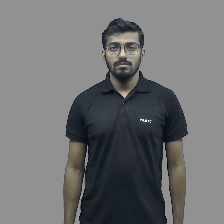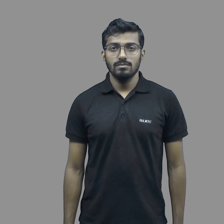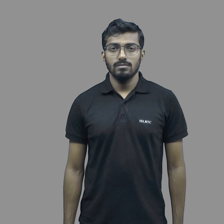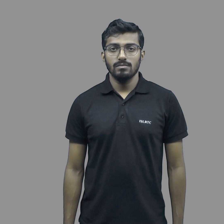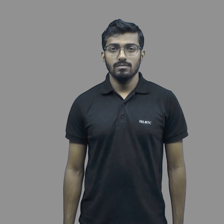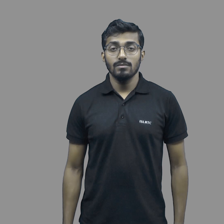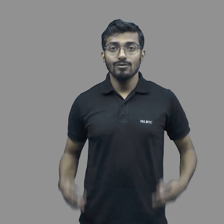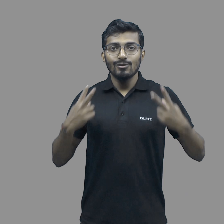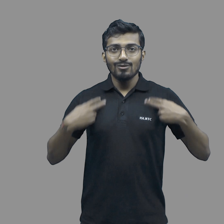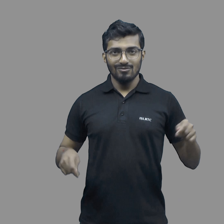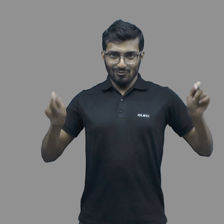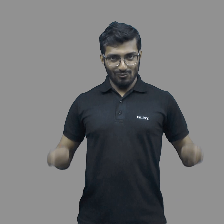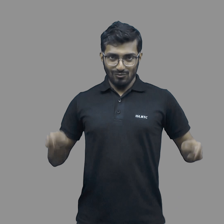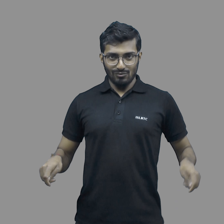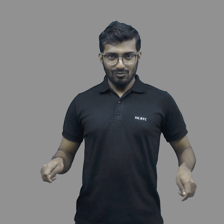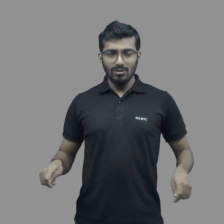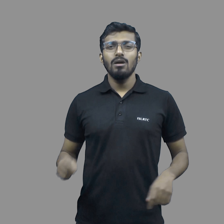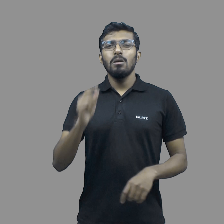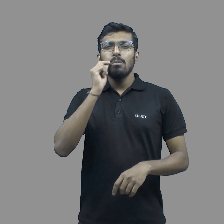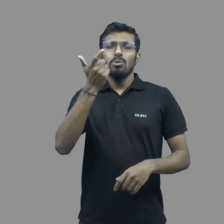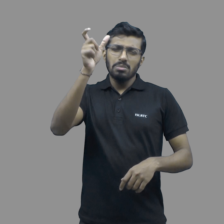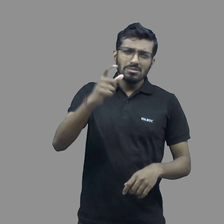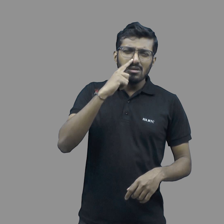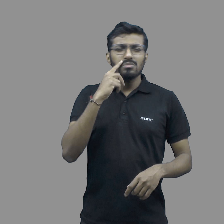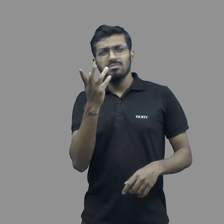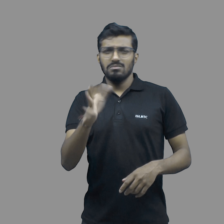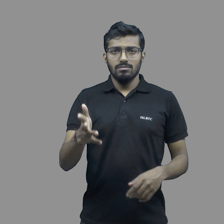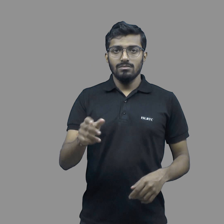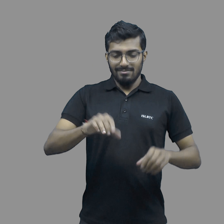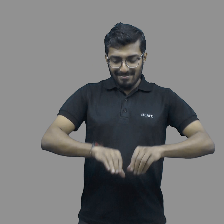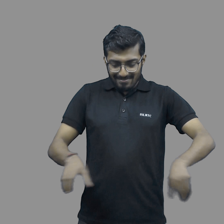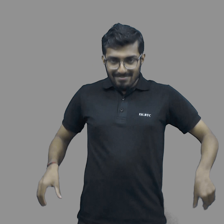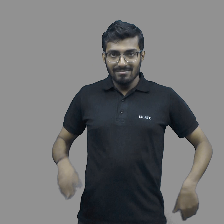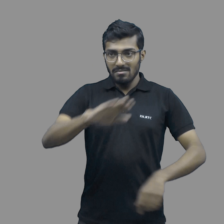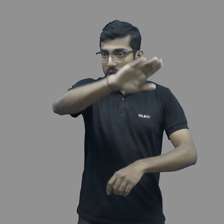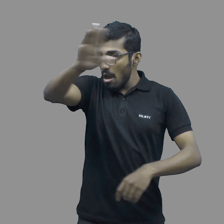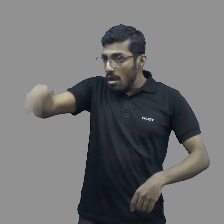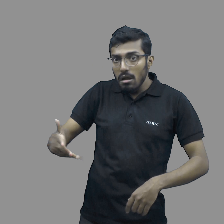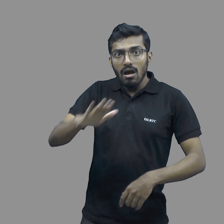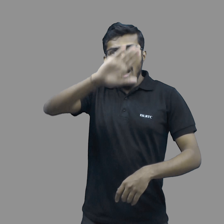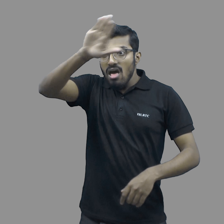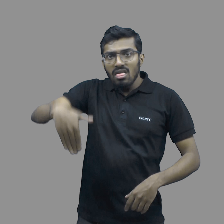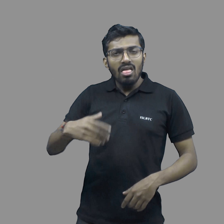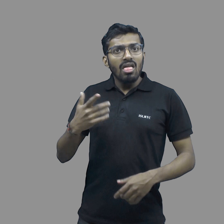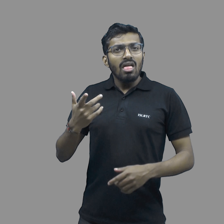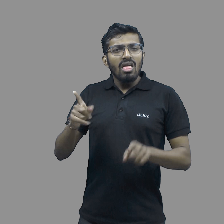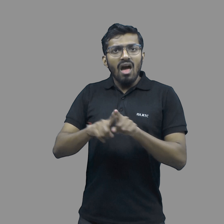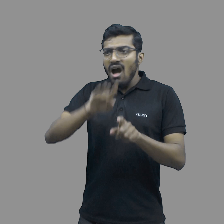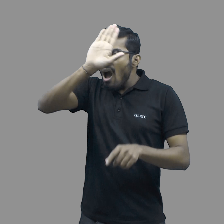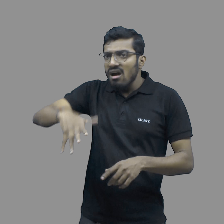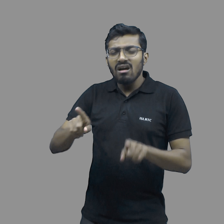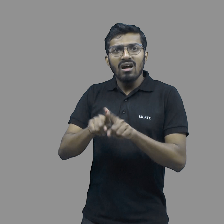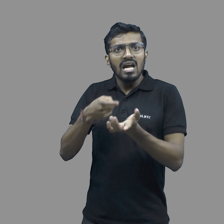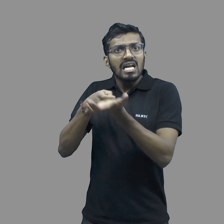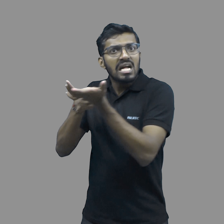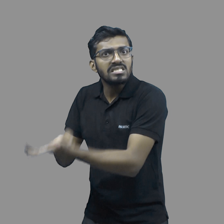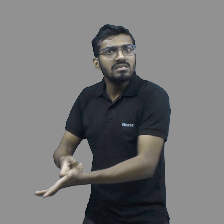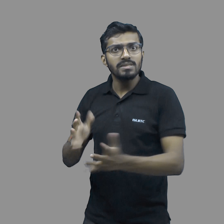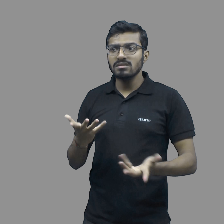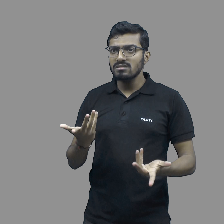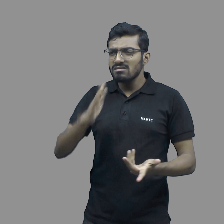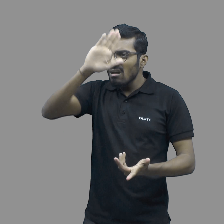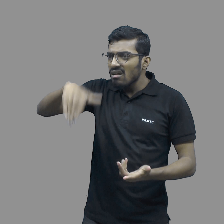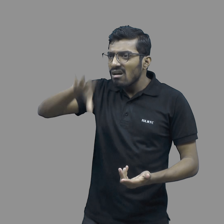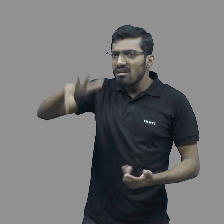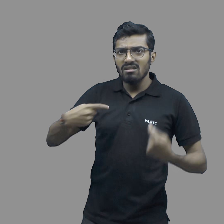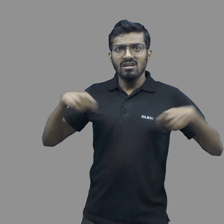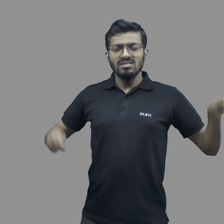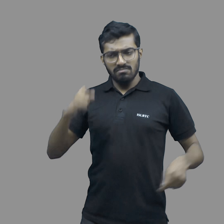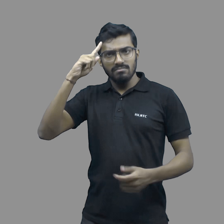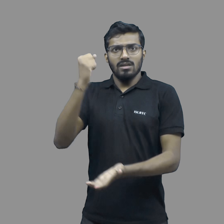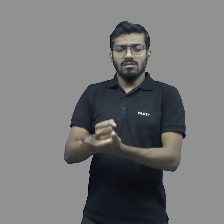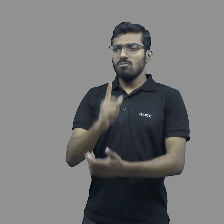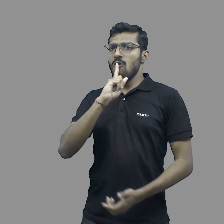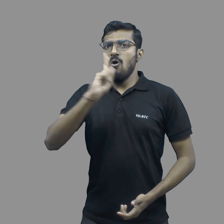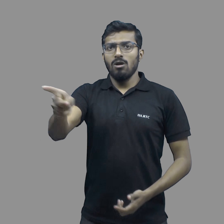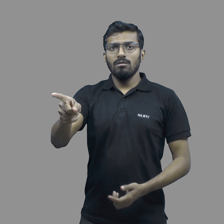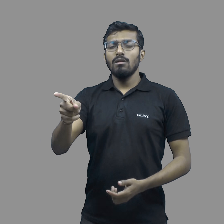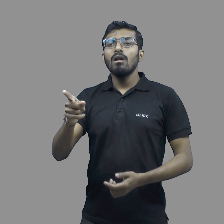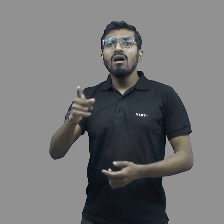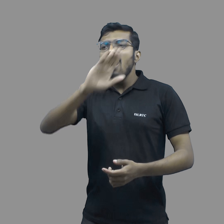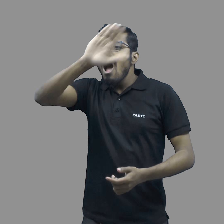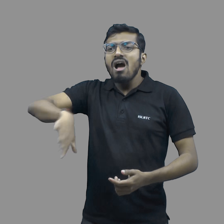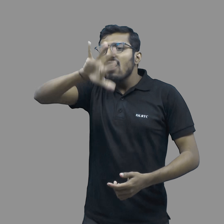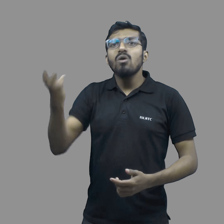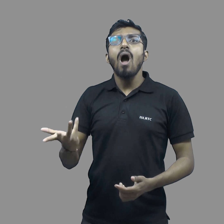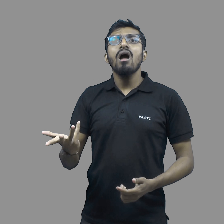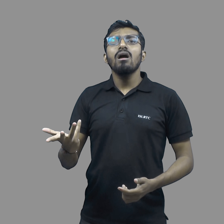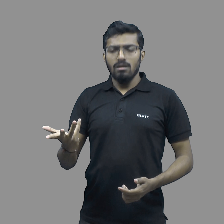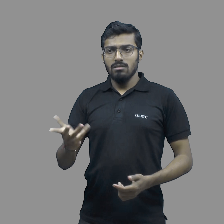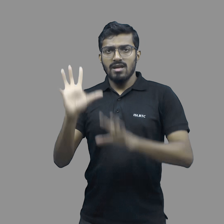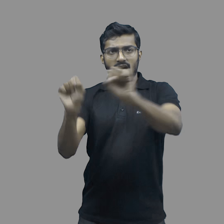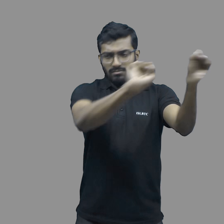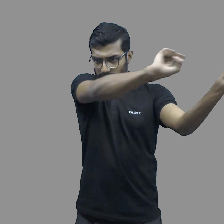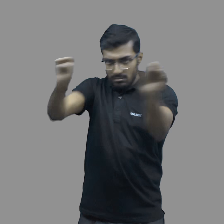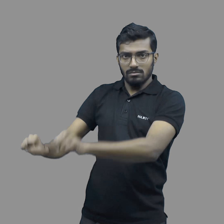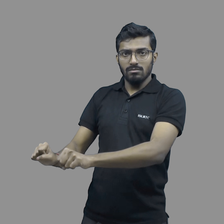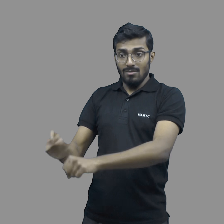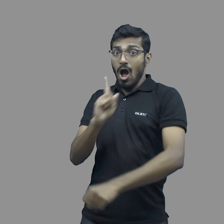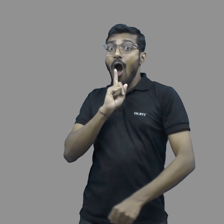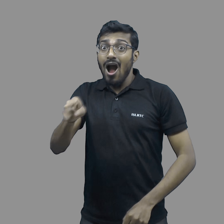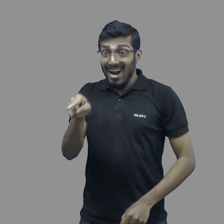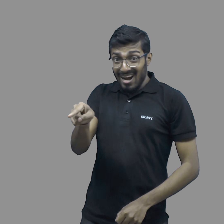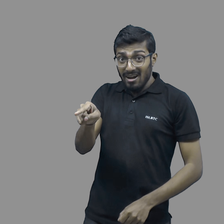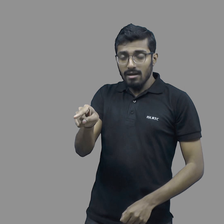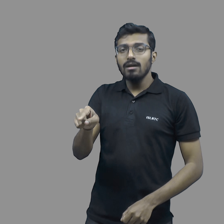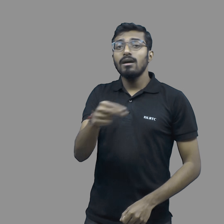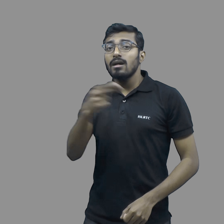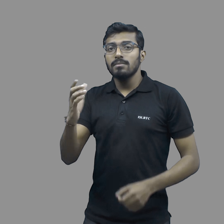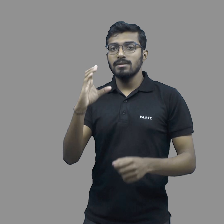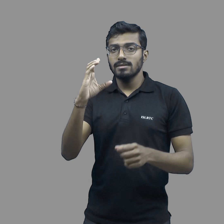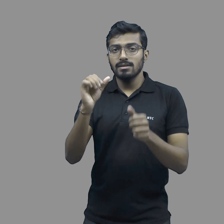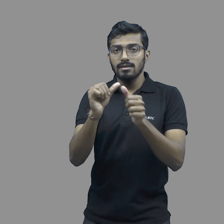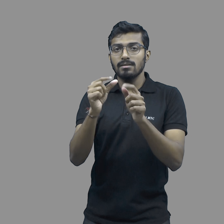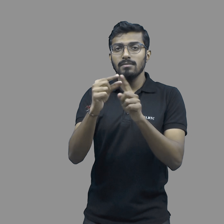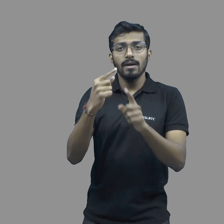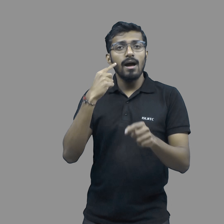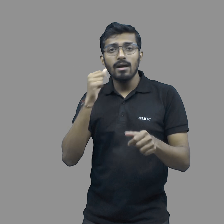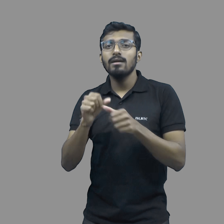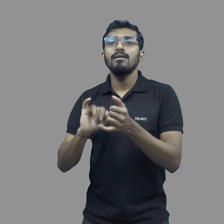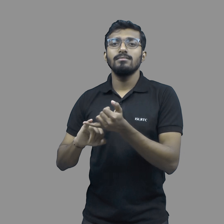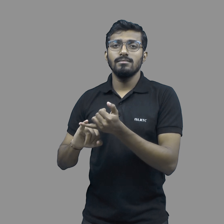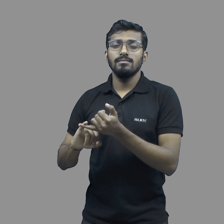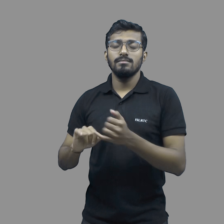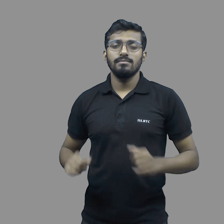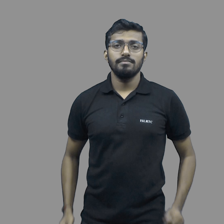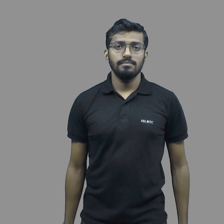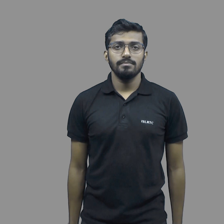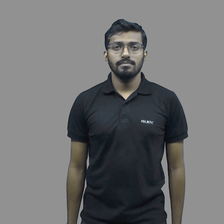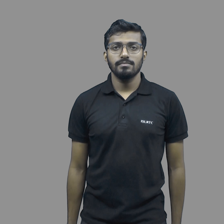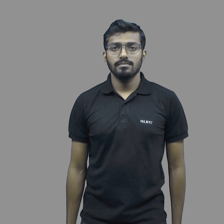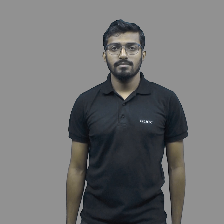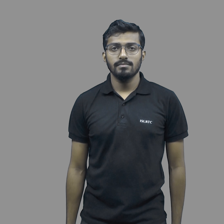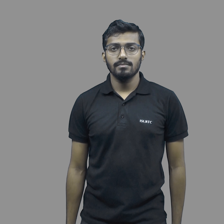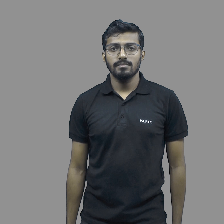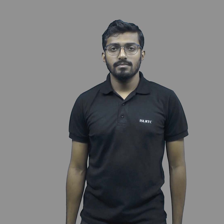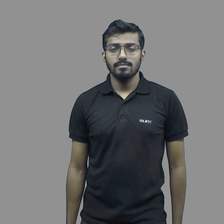Capias